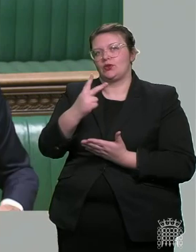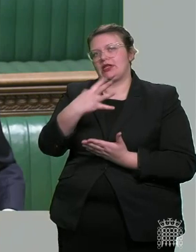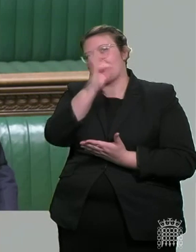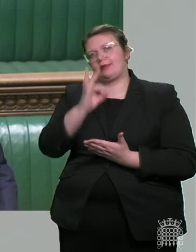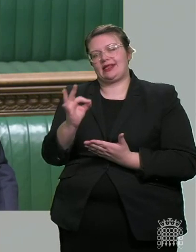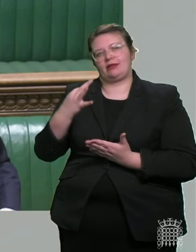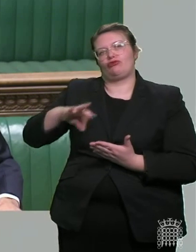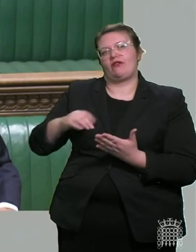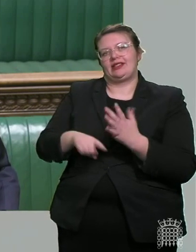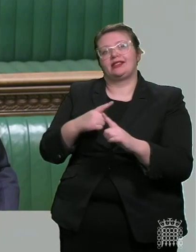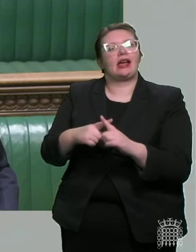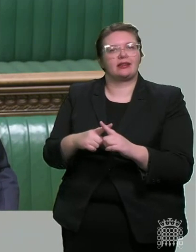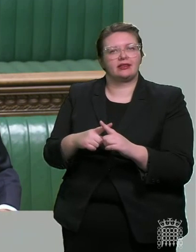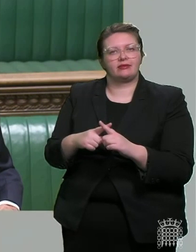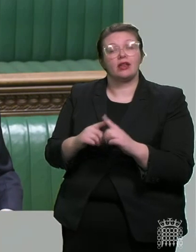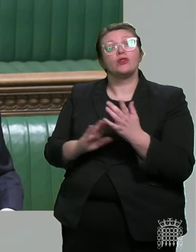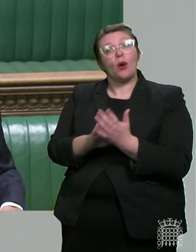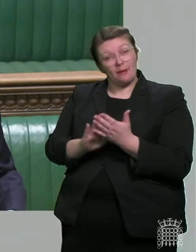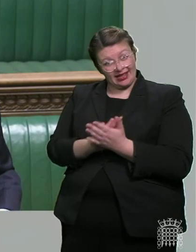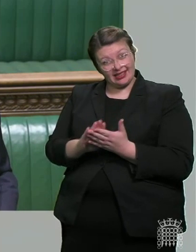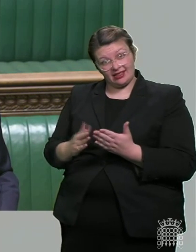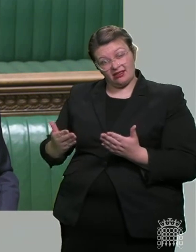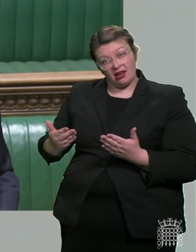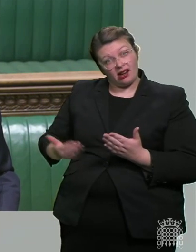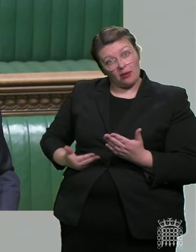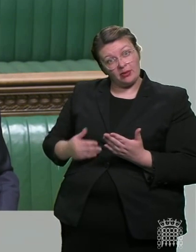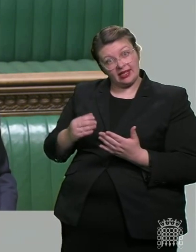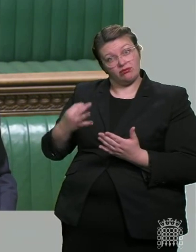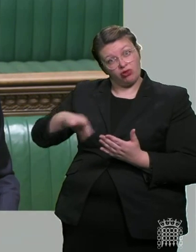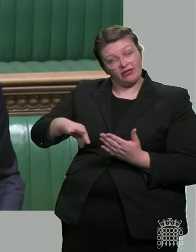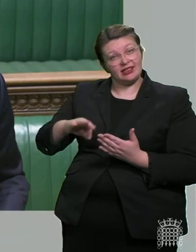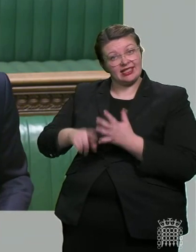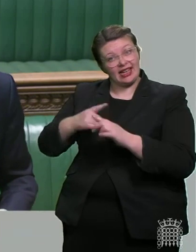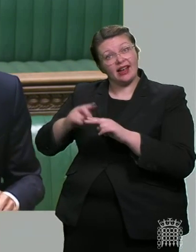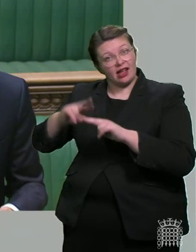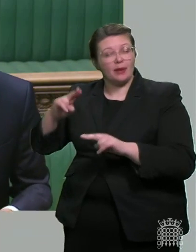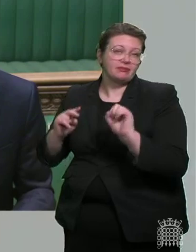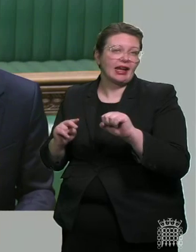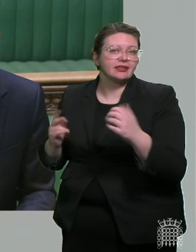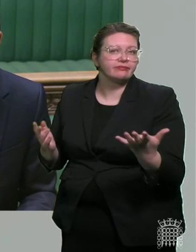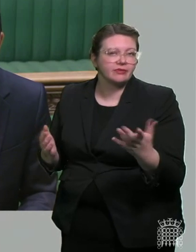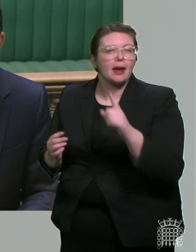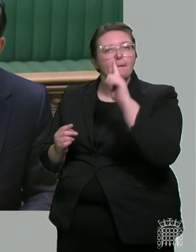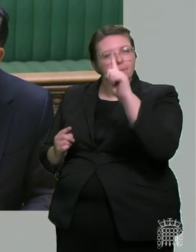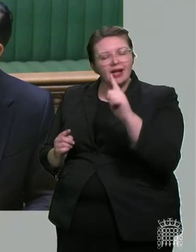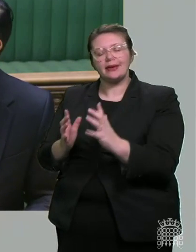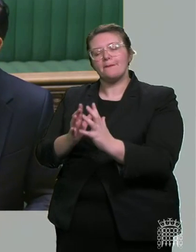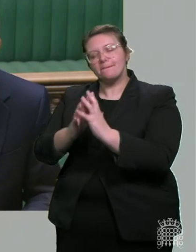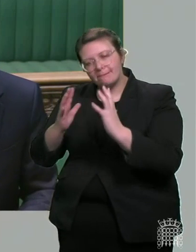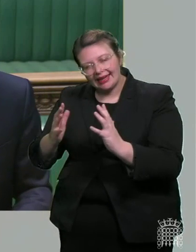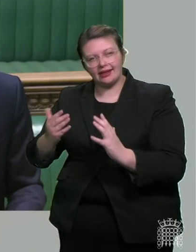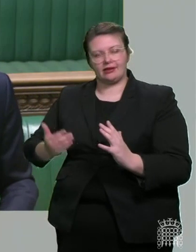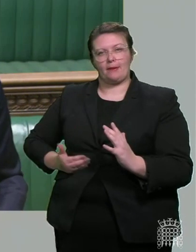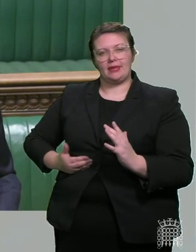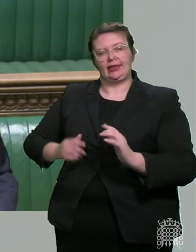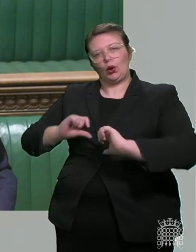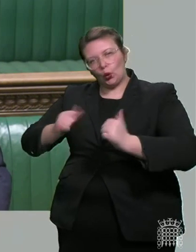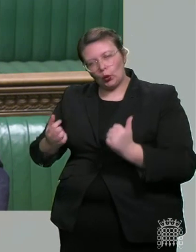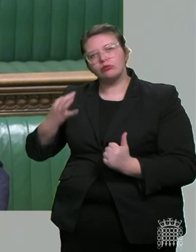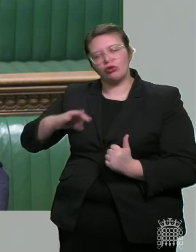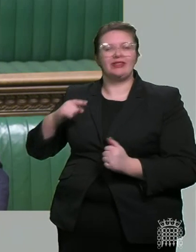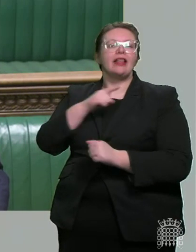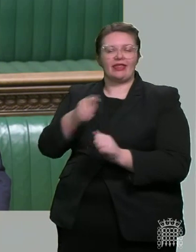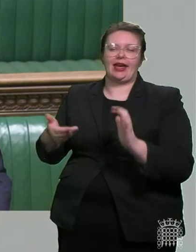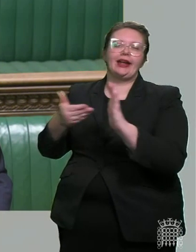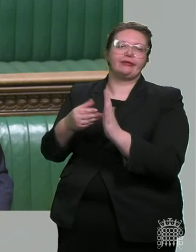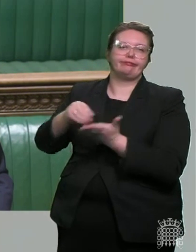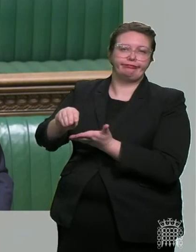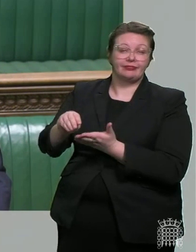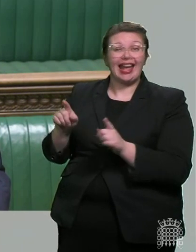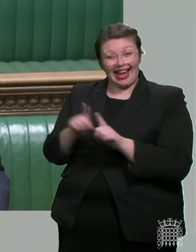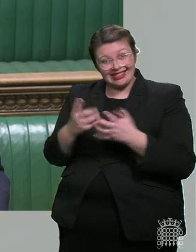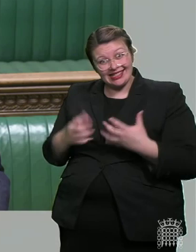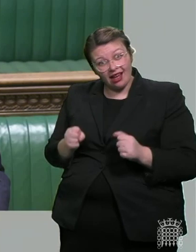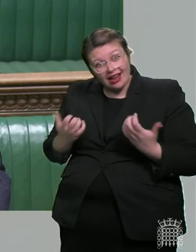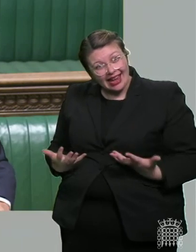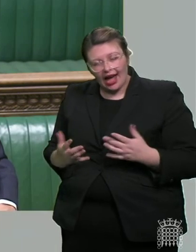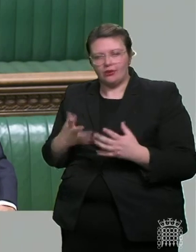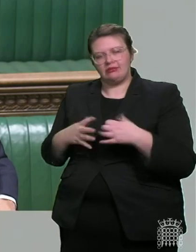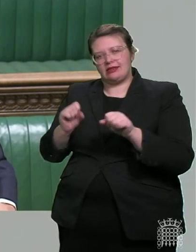So, yes, it is a tax rise on company profits, but only on the larger, more profitable companies and only in two years’ time.